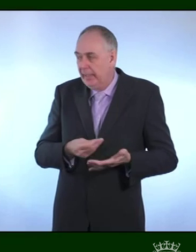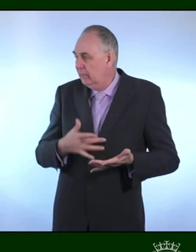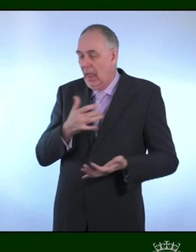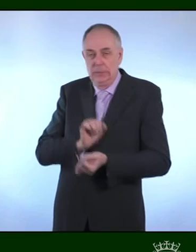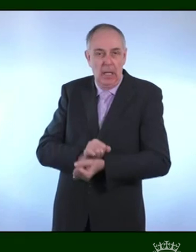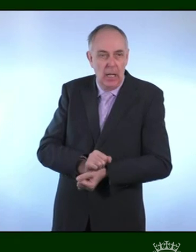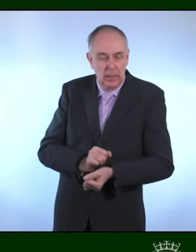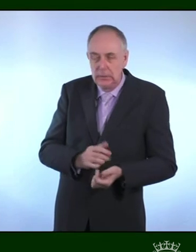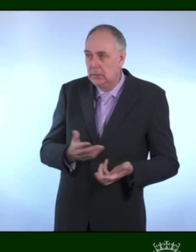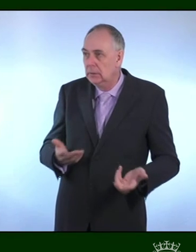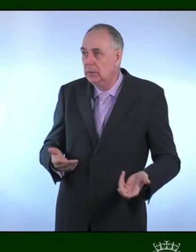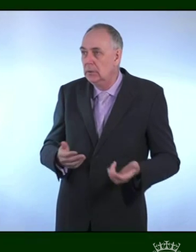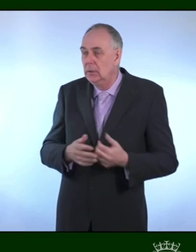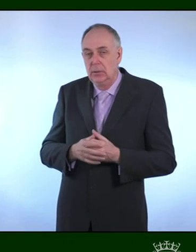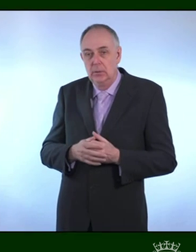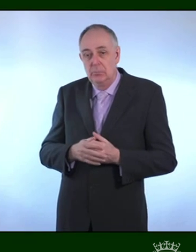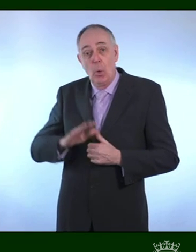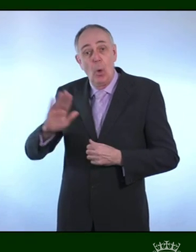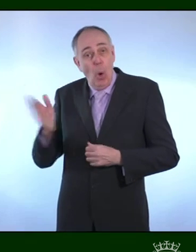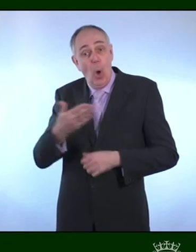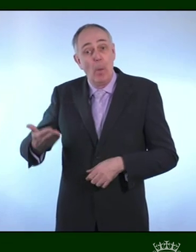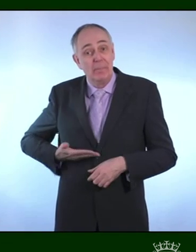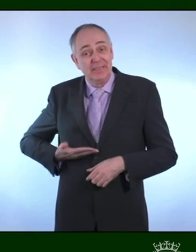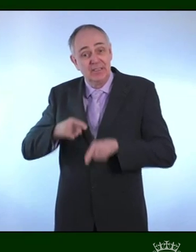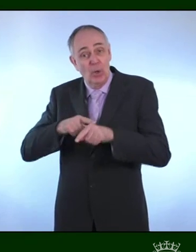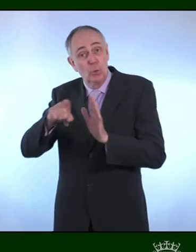However, not all businesses are doing the right thing.